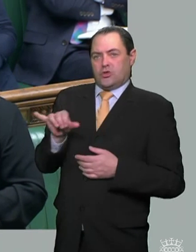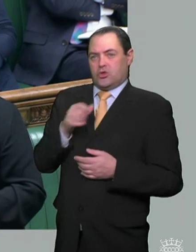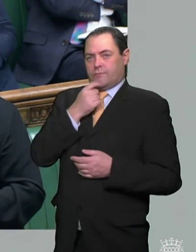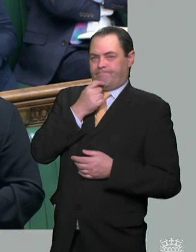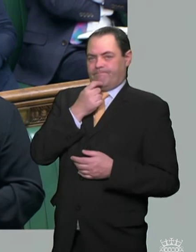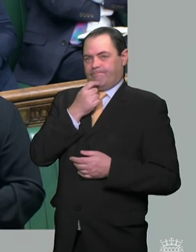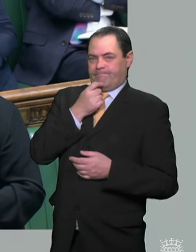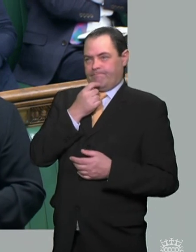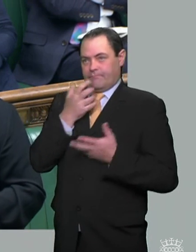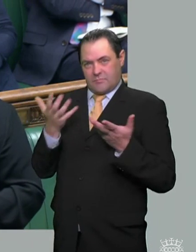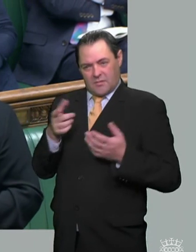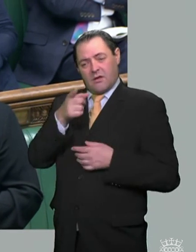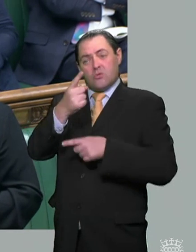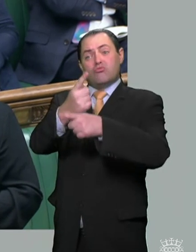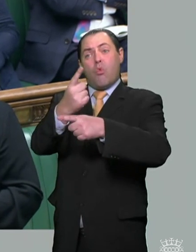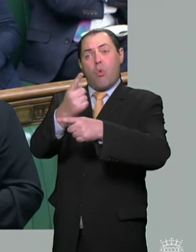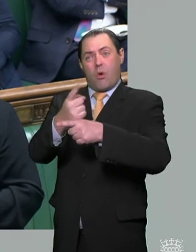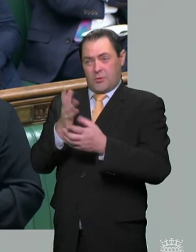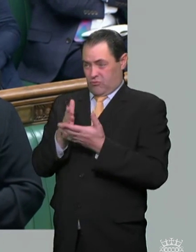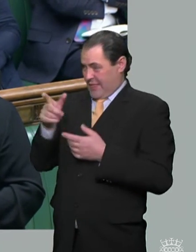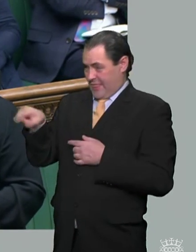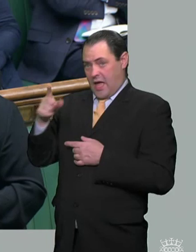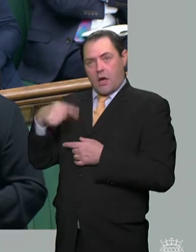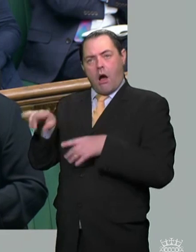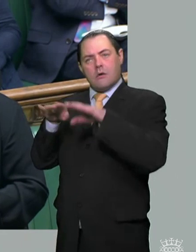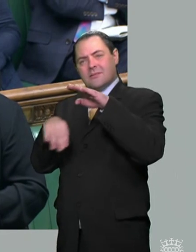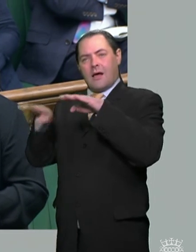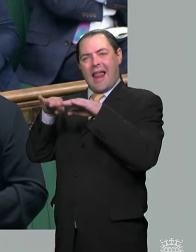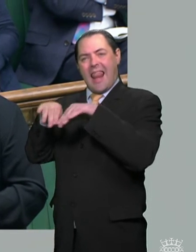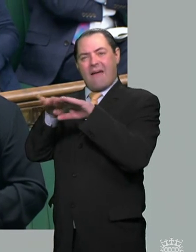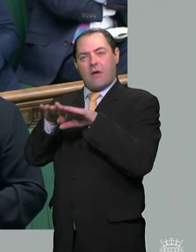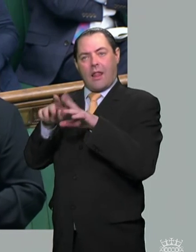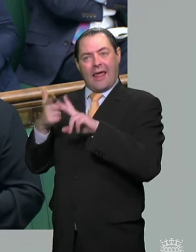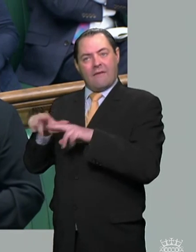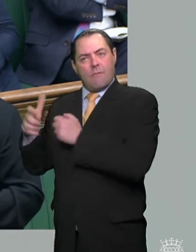For all their empty rhetoric, you cannot level up by making people poorer.